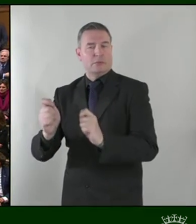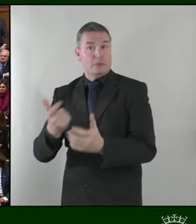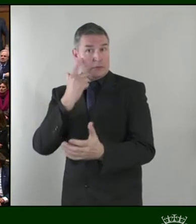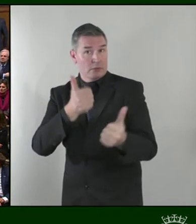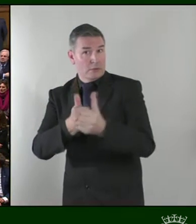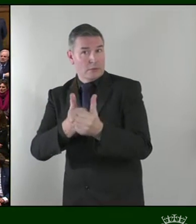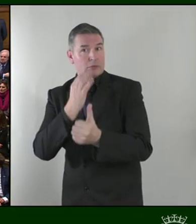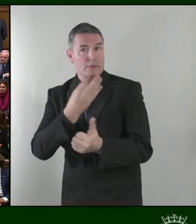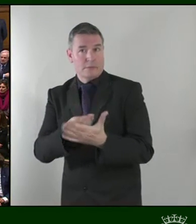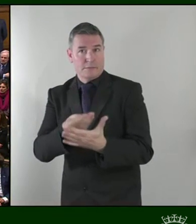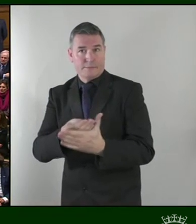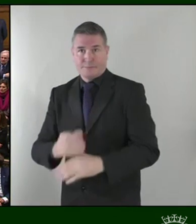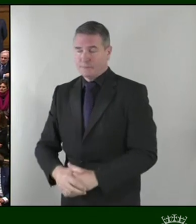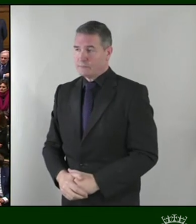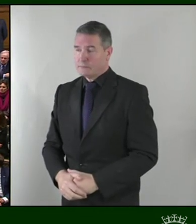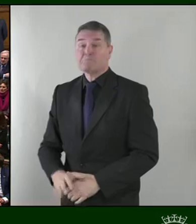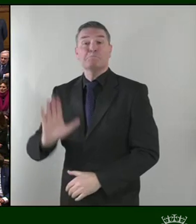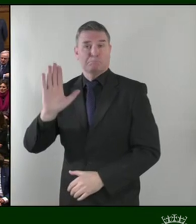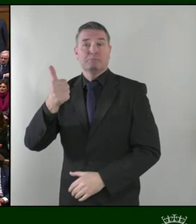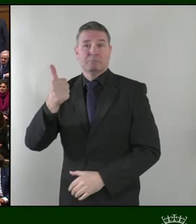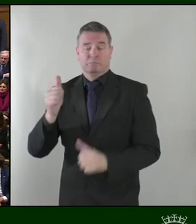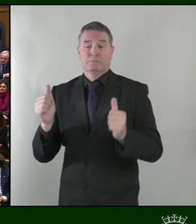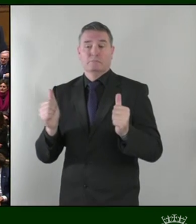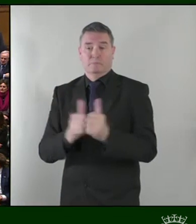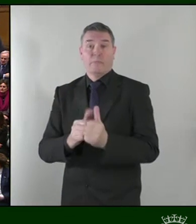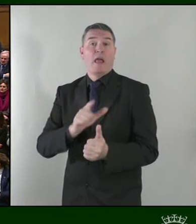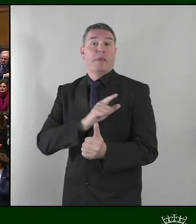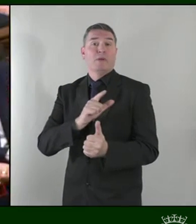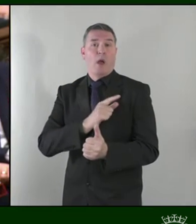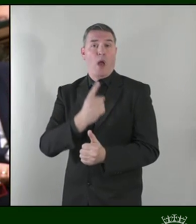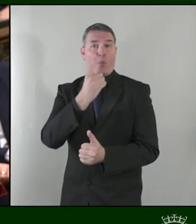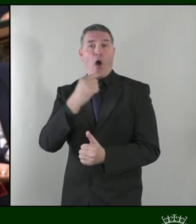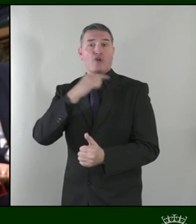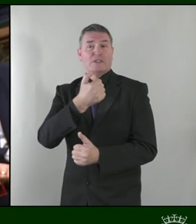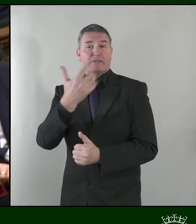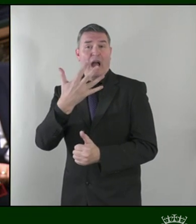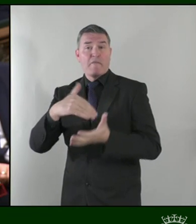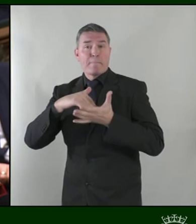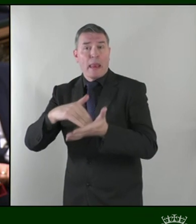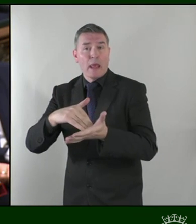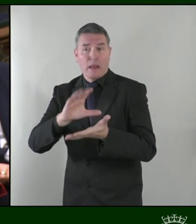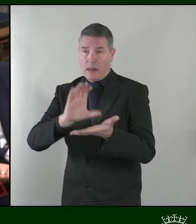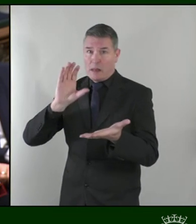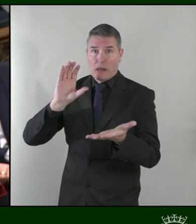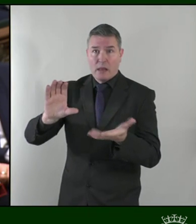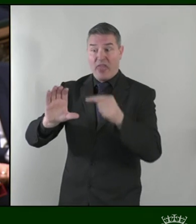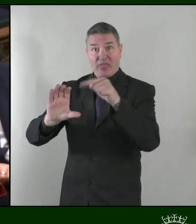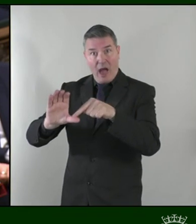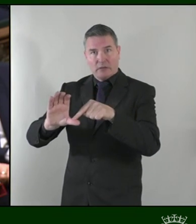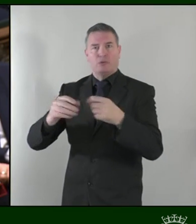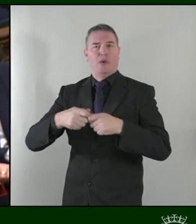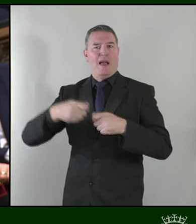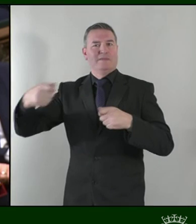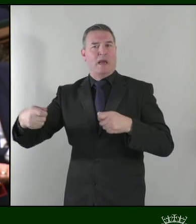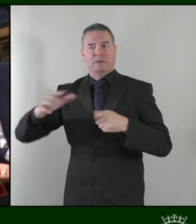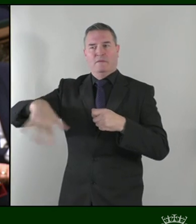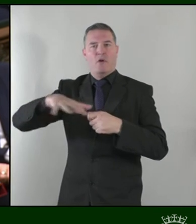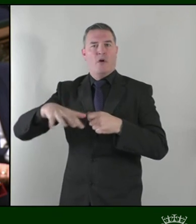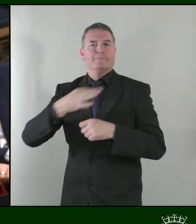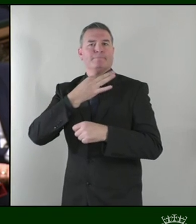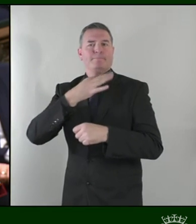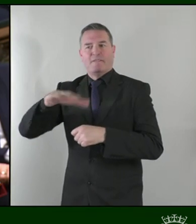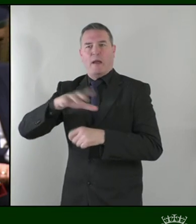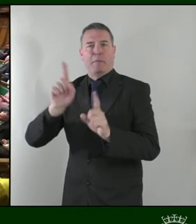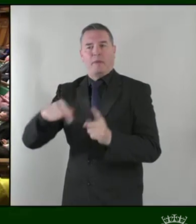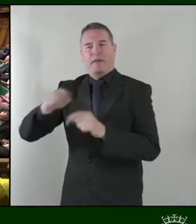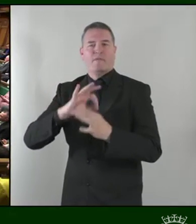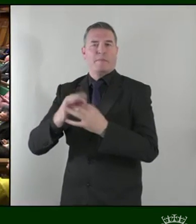Yes, indeed. That is why we have given another £165 million to extend the troubled families programme this year.